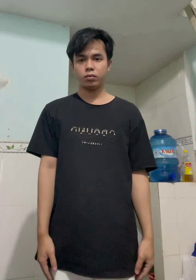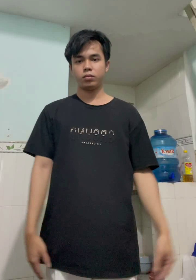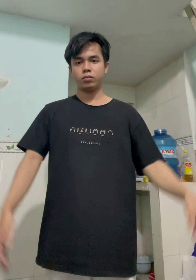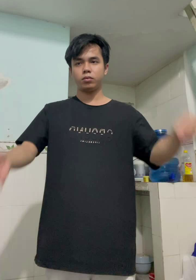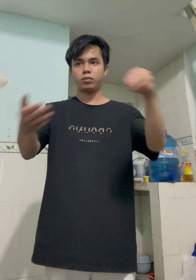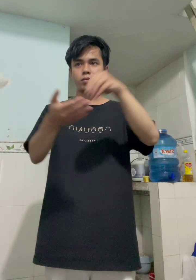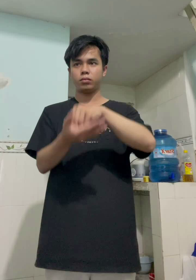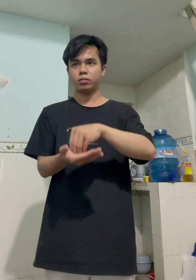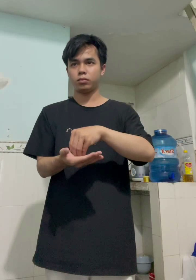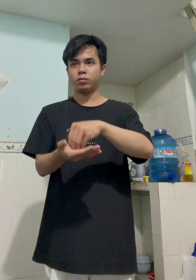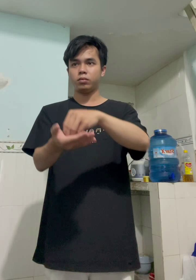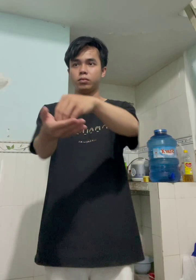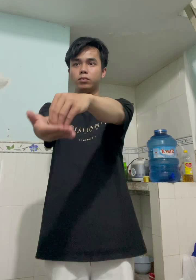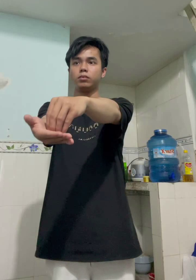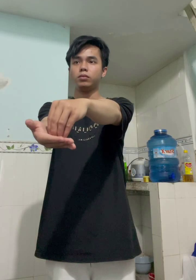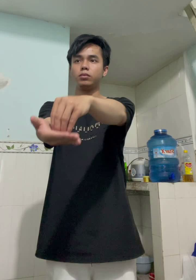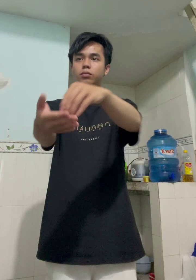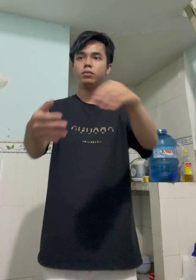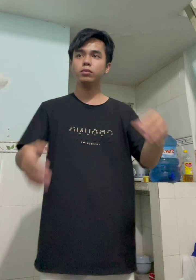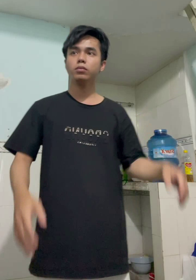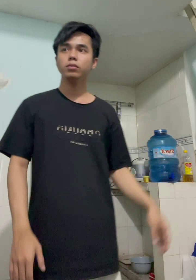san pham